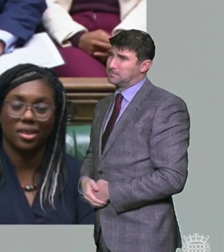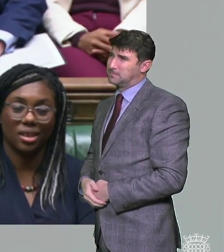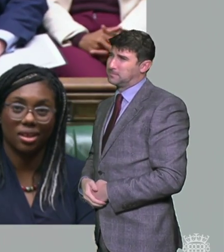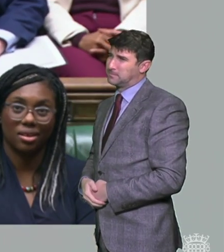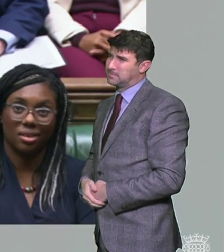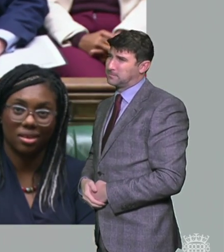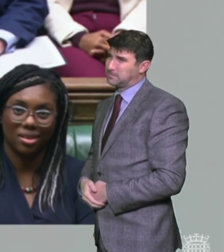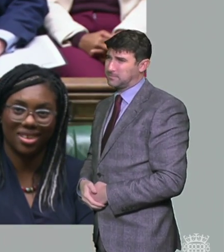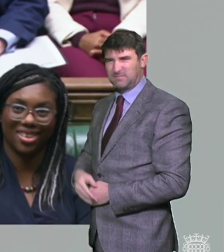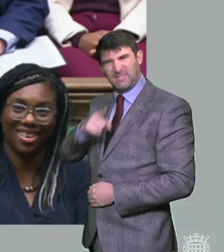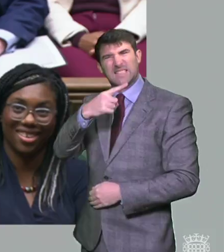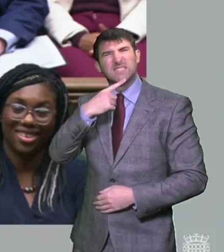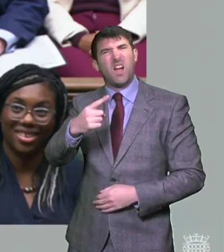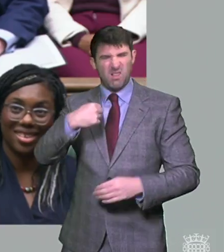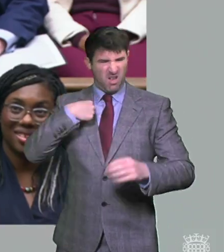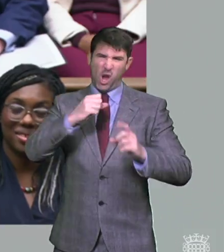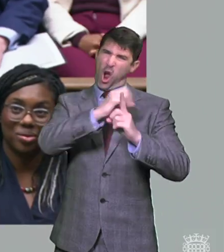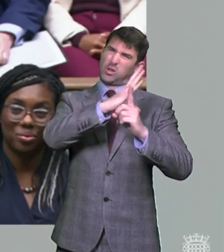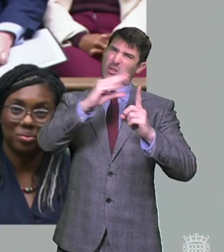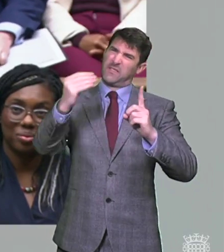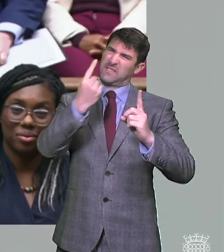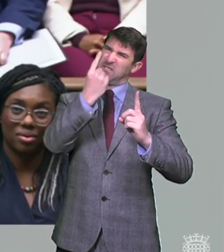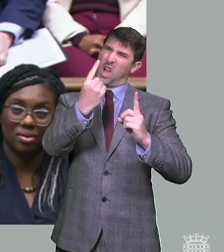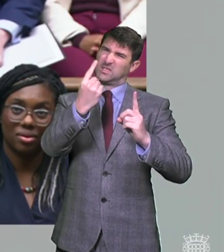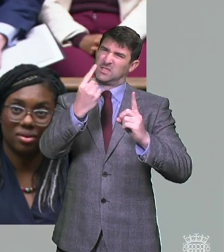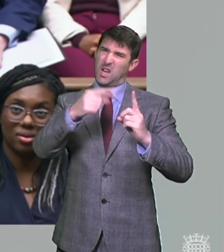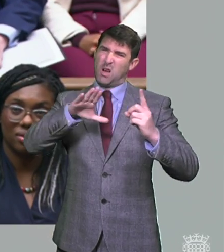Perhaps he can explain to us why it was that, a few years ago, he was supporting